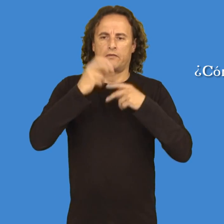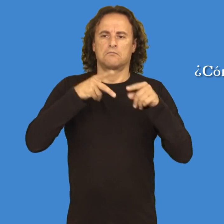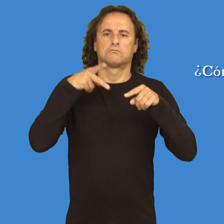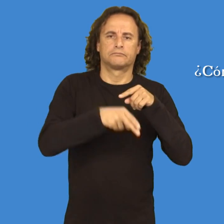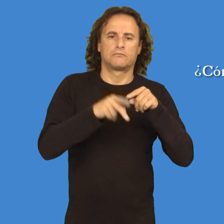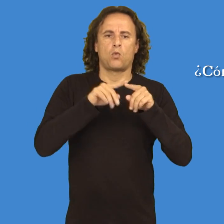evitar